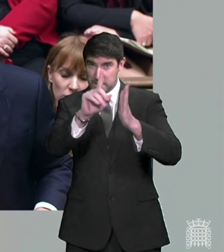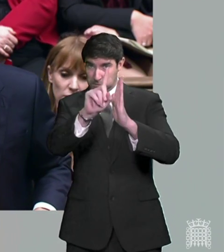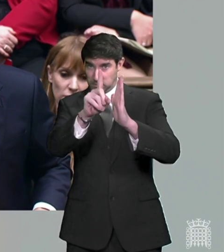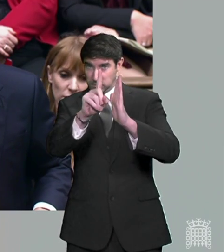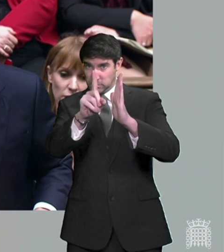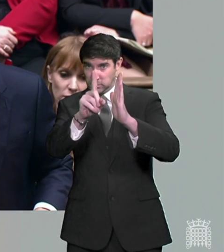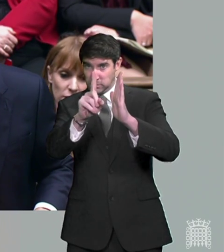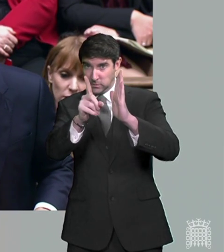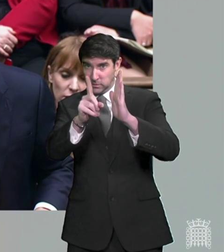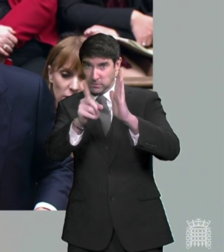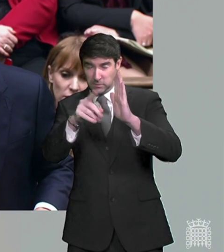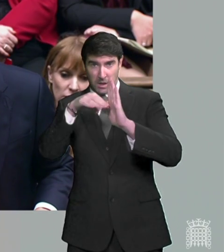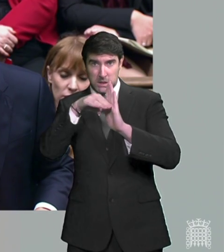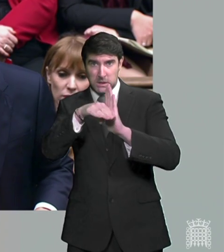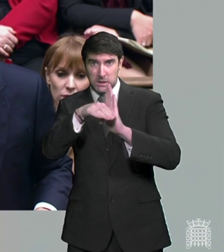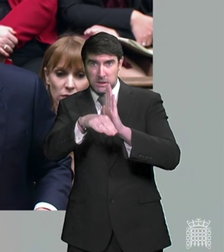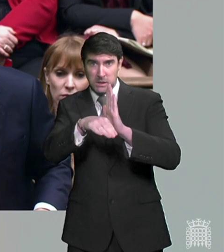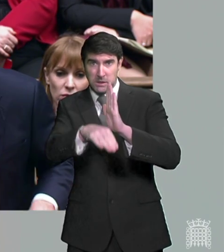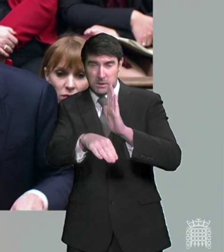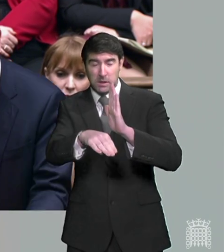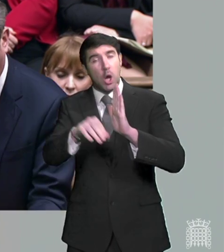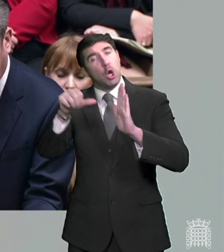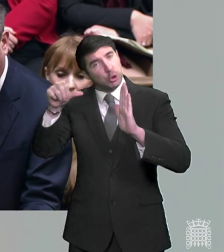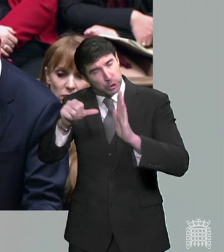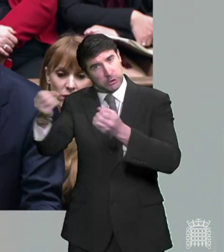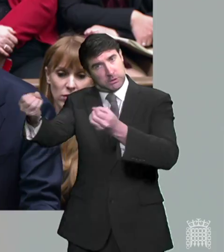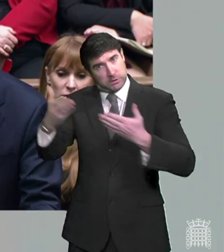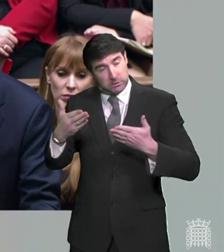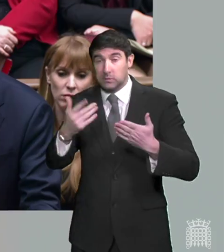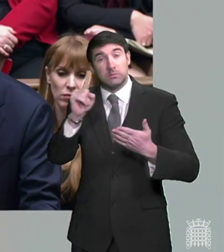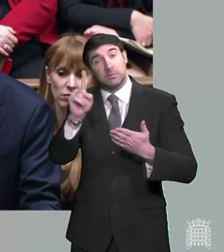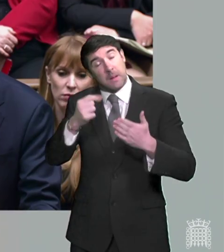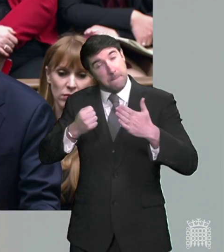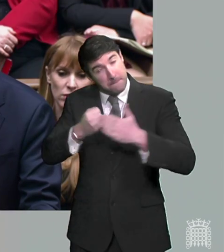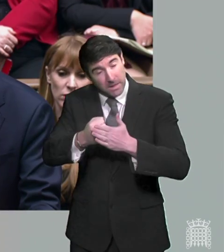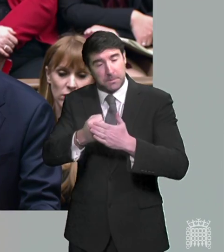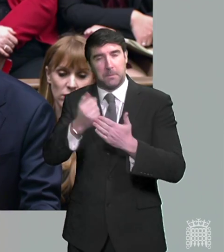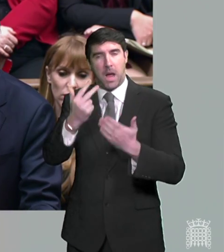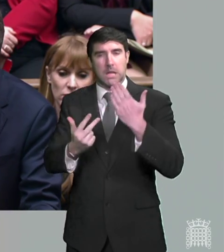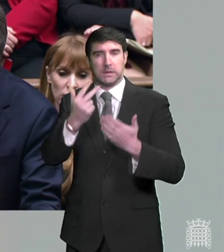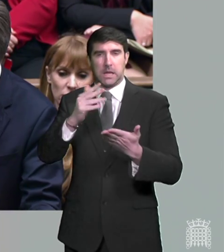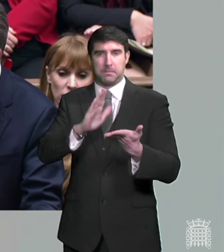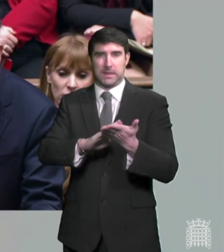That is why the Government say an ambulance should be there in 18 minutes.